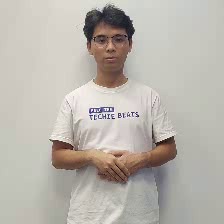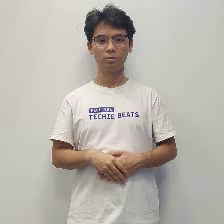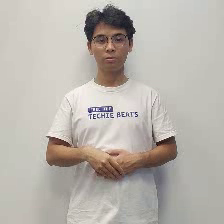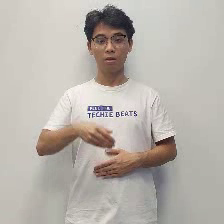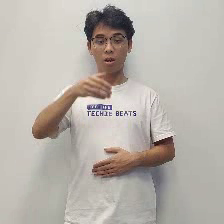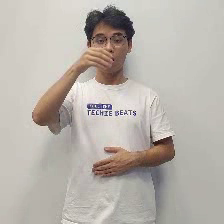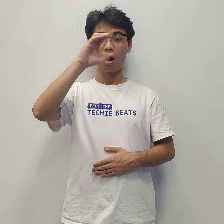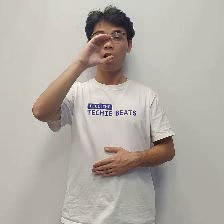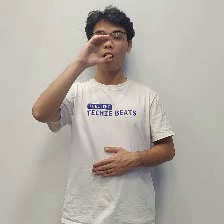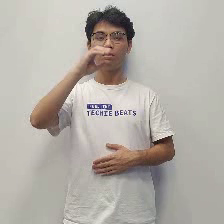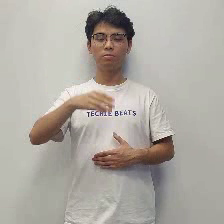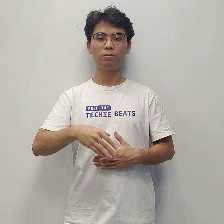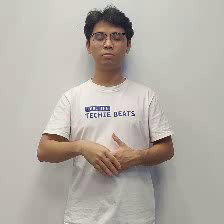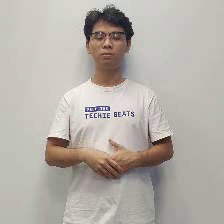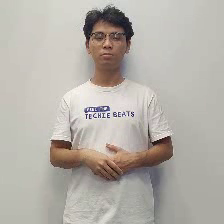Uống